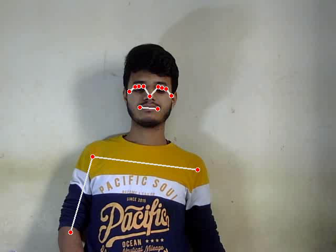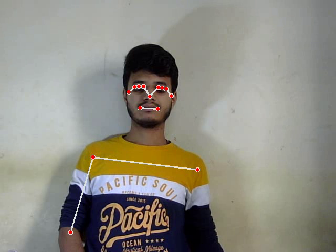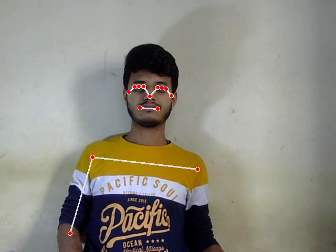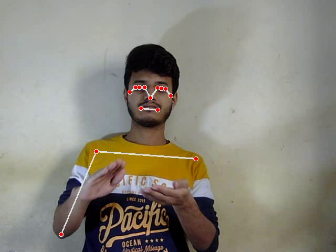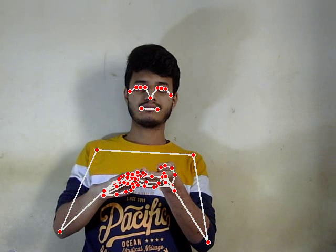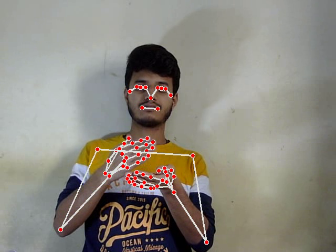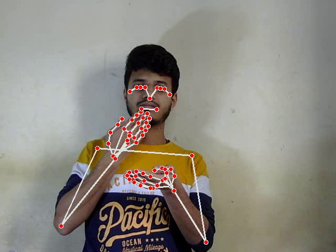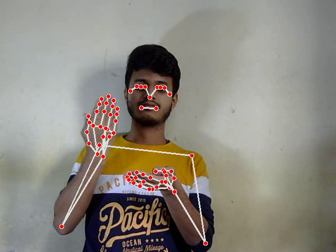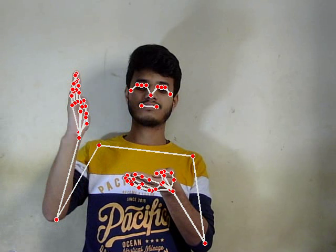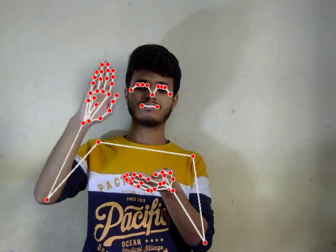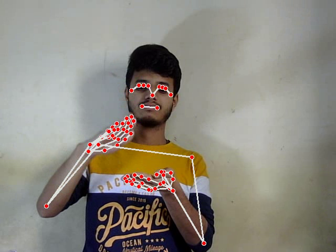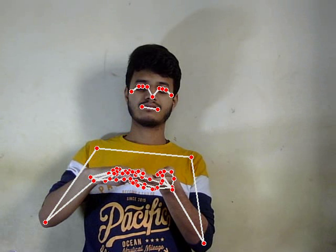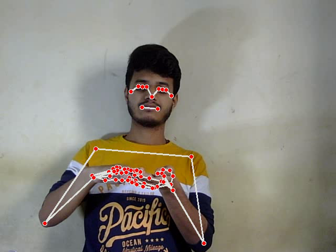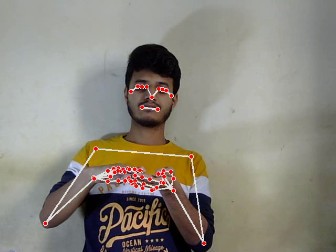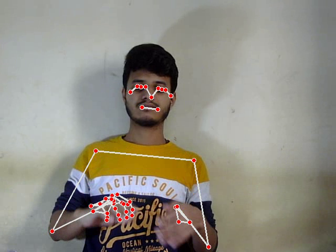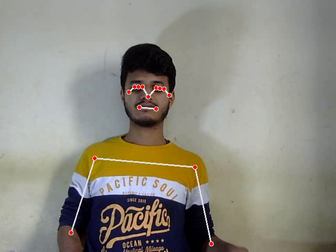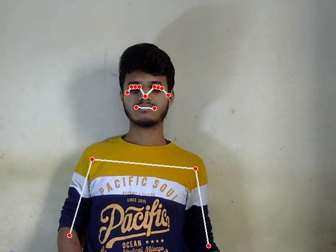bad